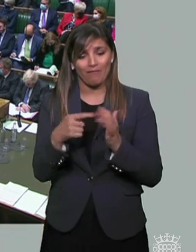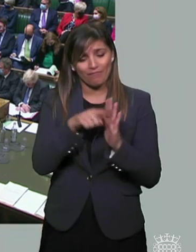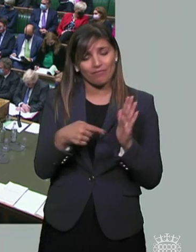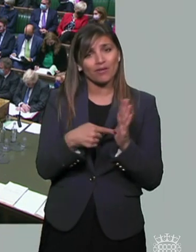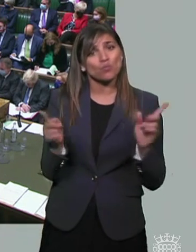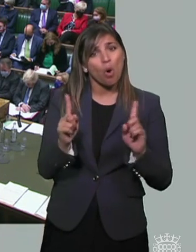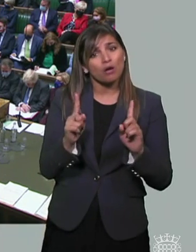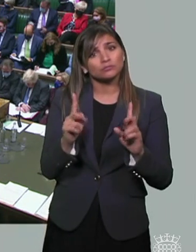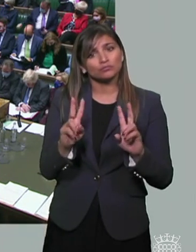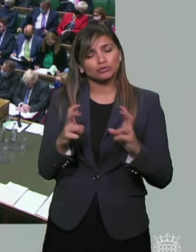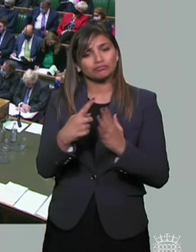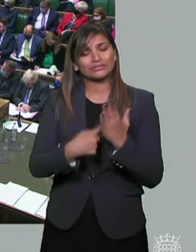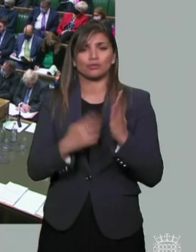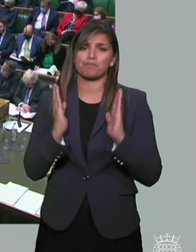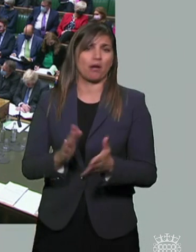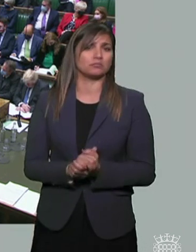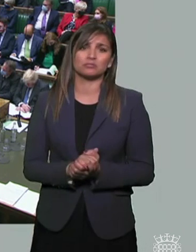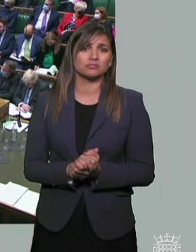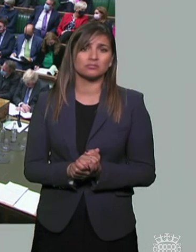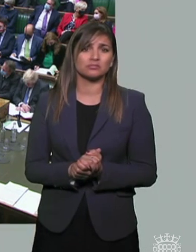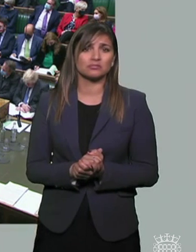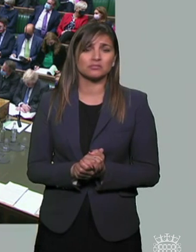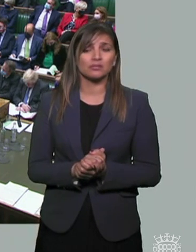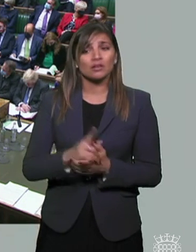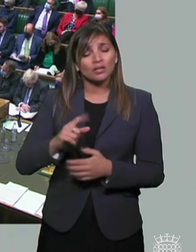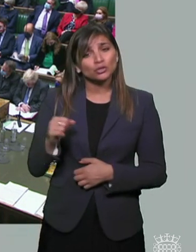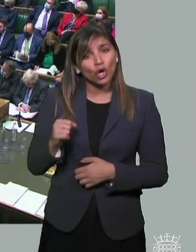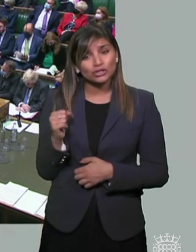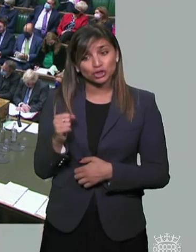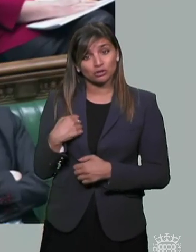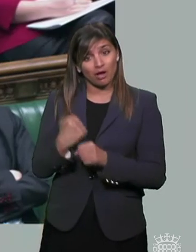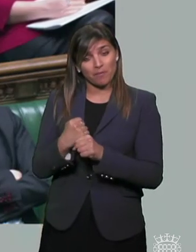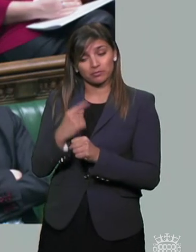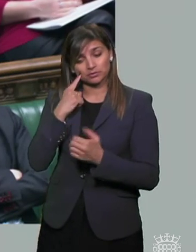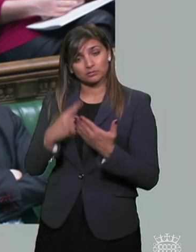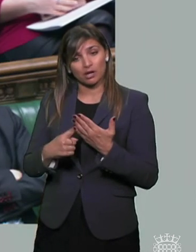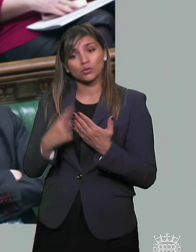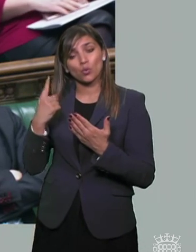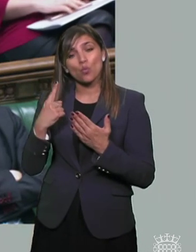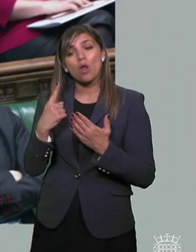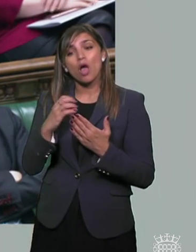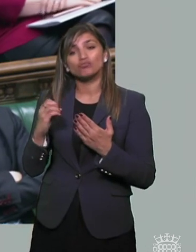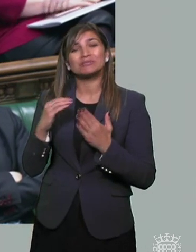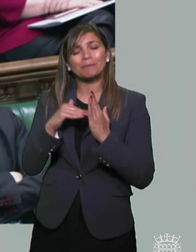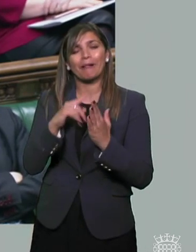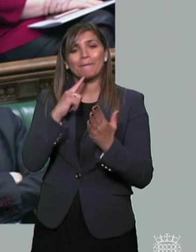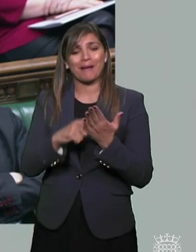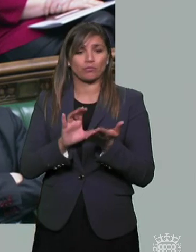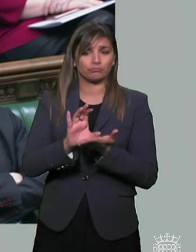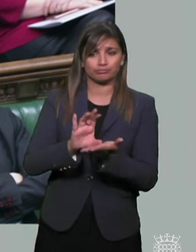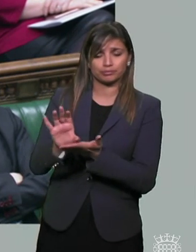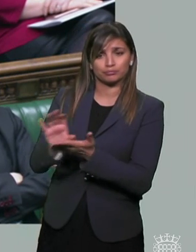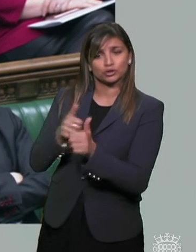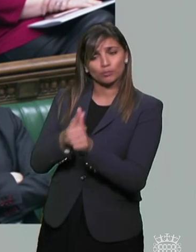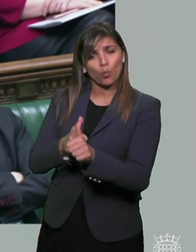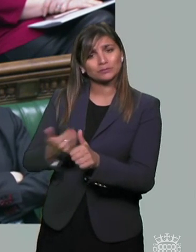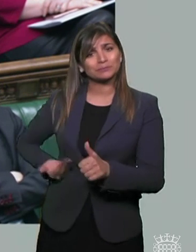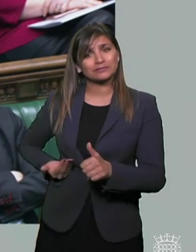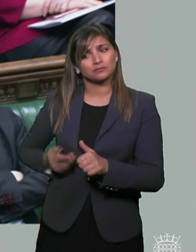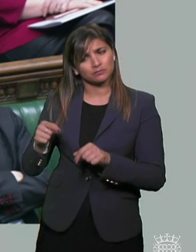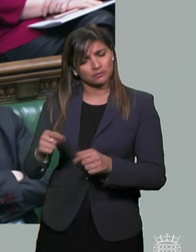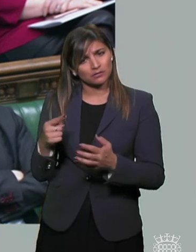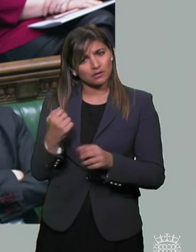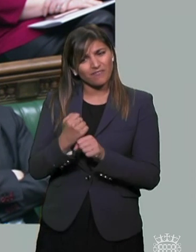The Scottish Government are delivering £100 million from our fixed budget to support businesses, but we all know that more is needed.